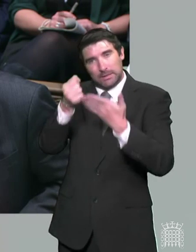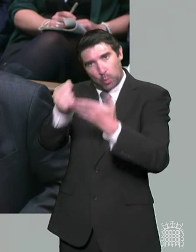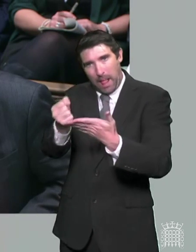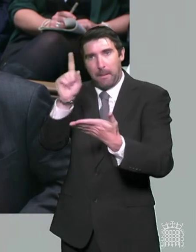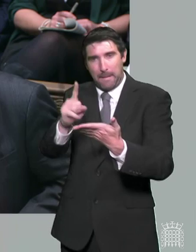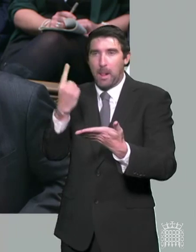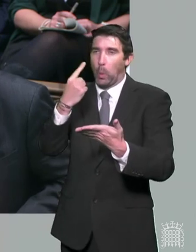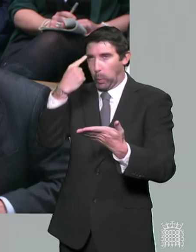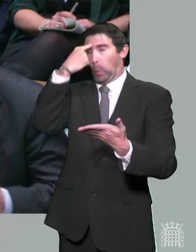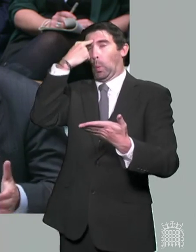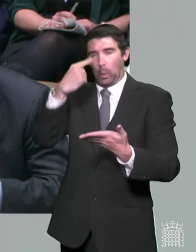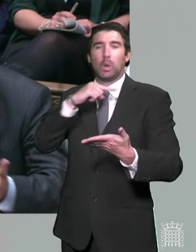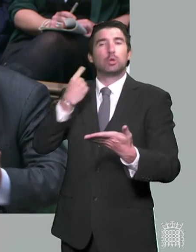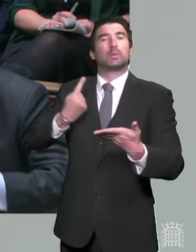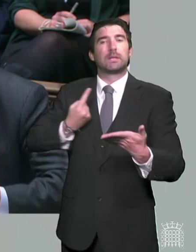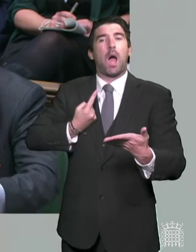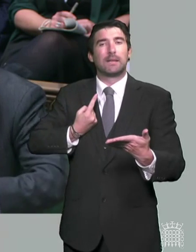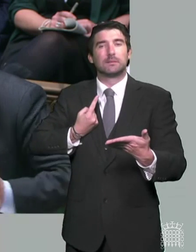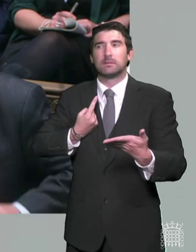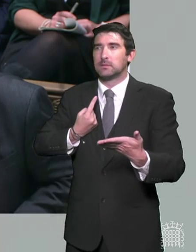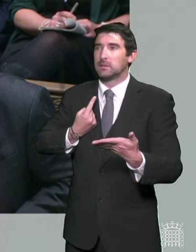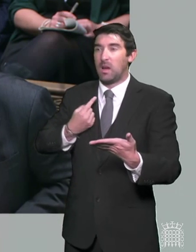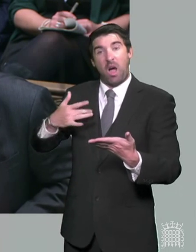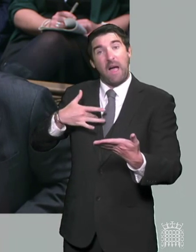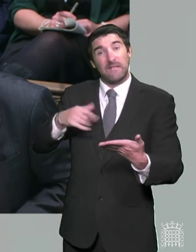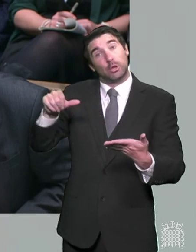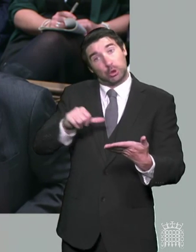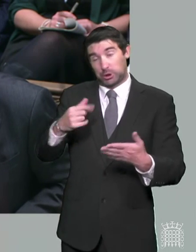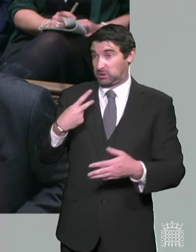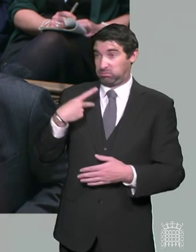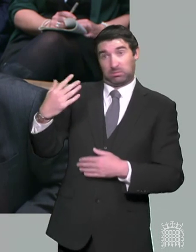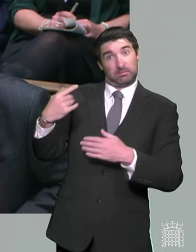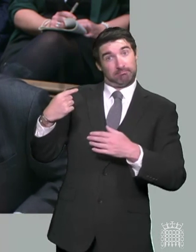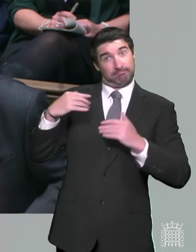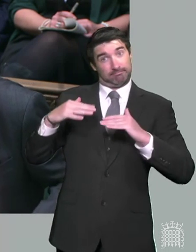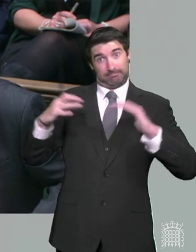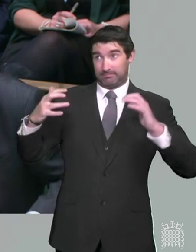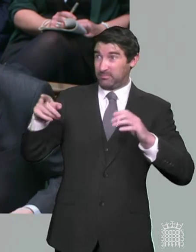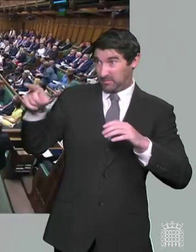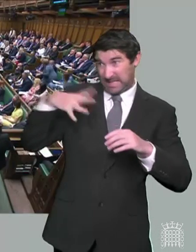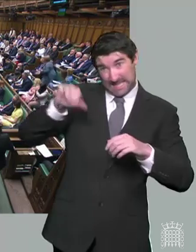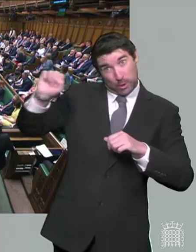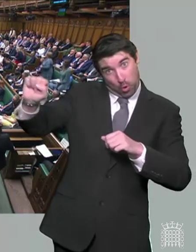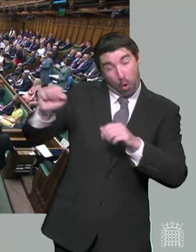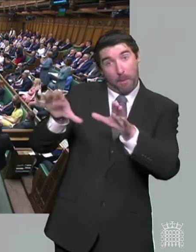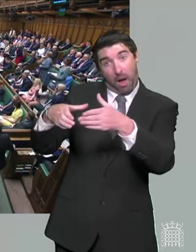All I can say is that it would be a good thing if, across the Floor of this House, we had support for the spending that we are putting in.